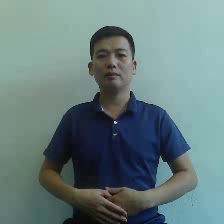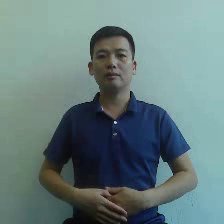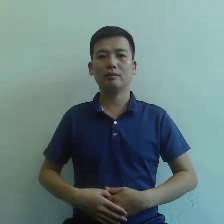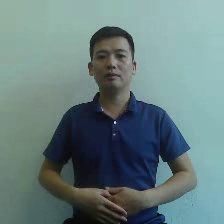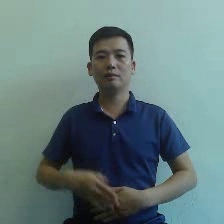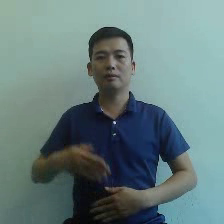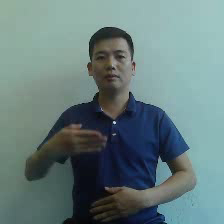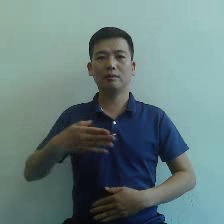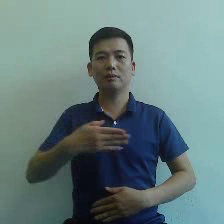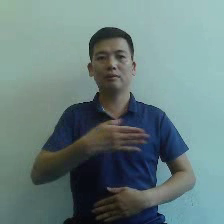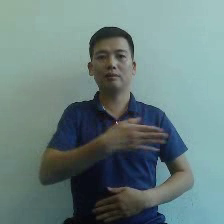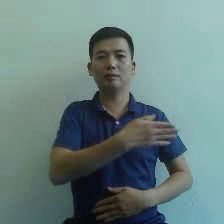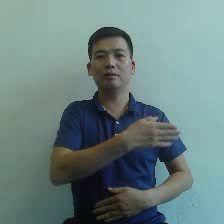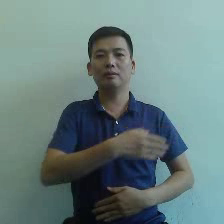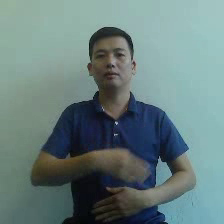Cá